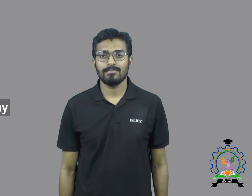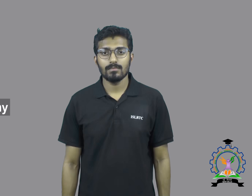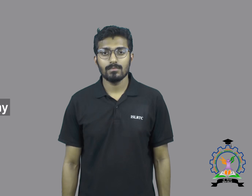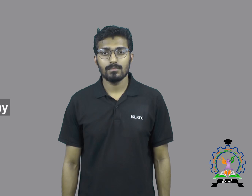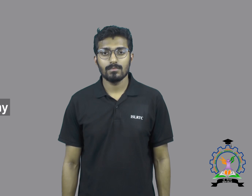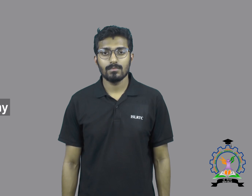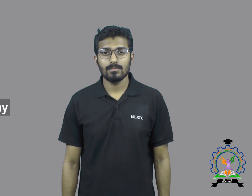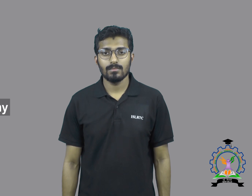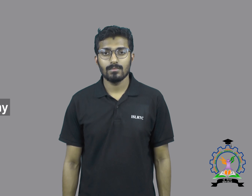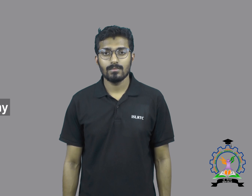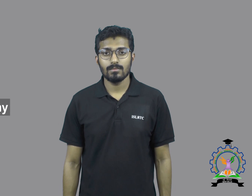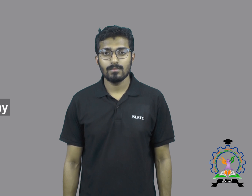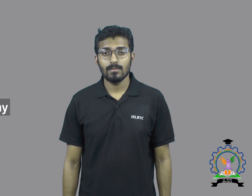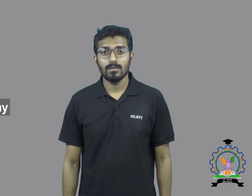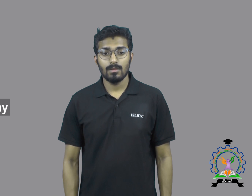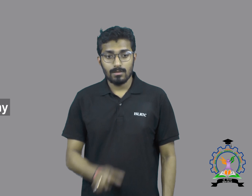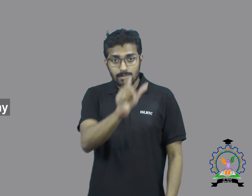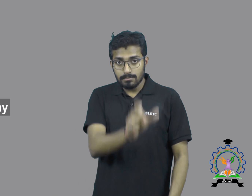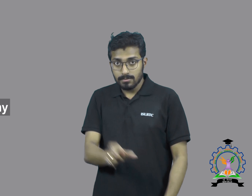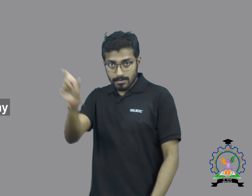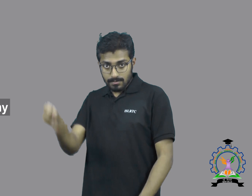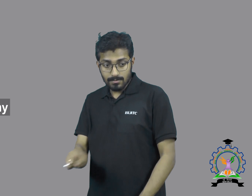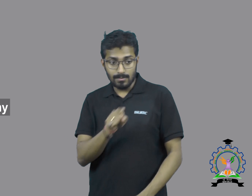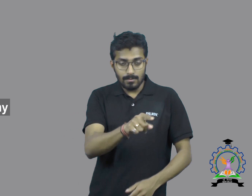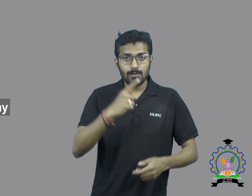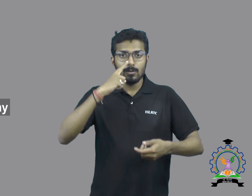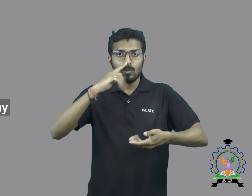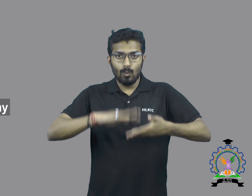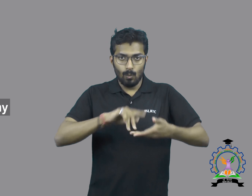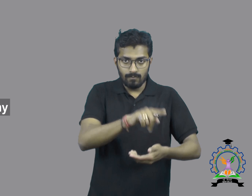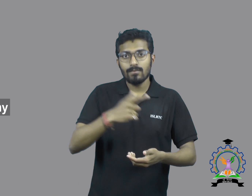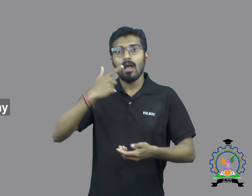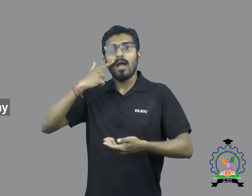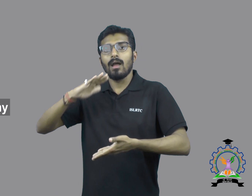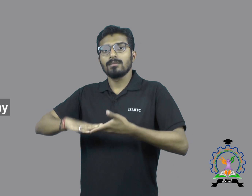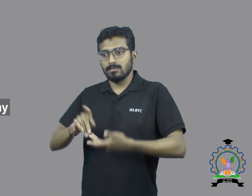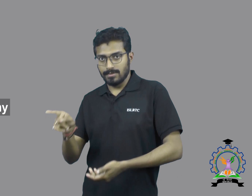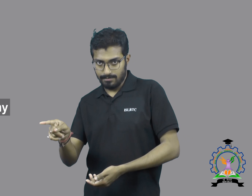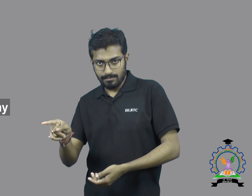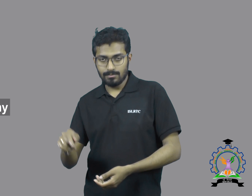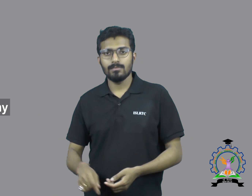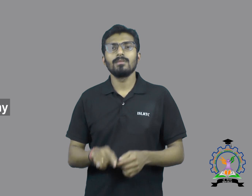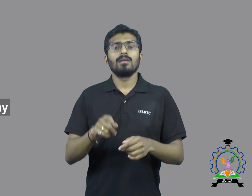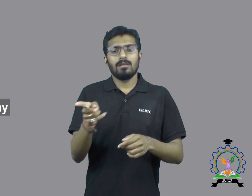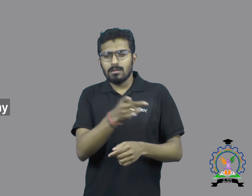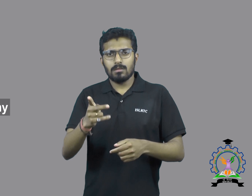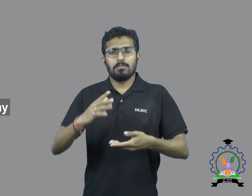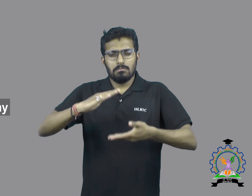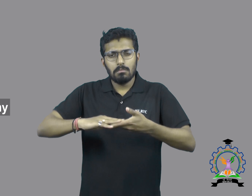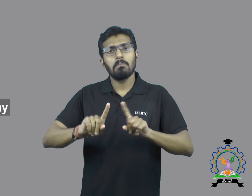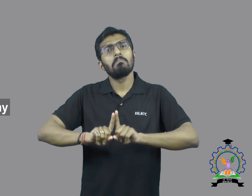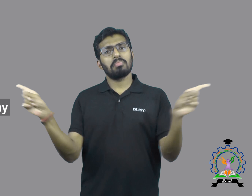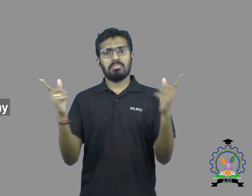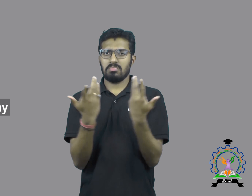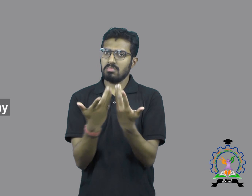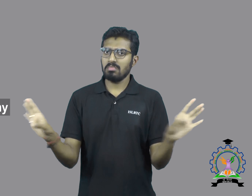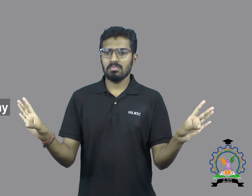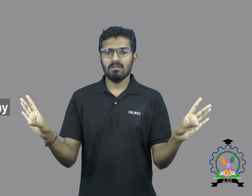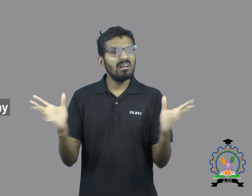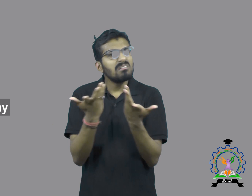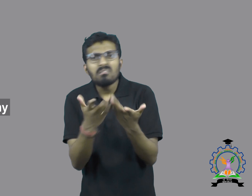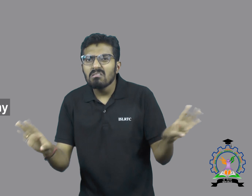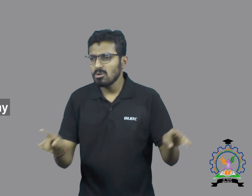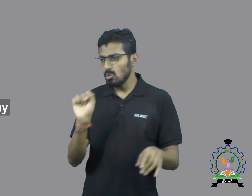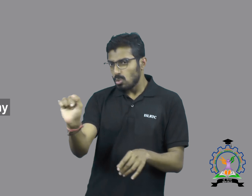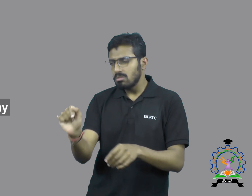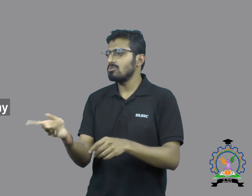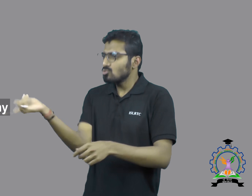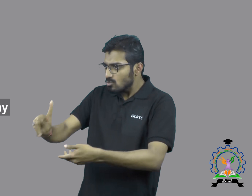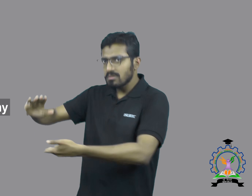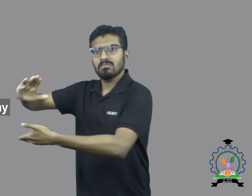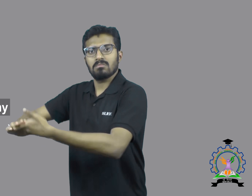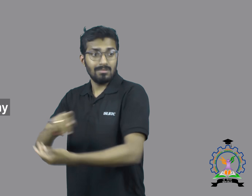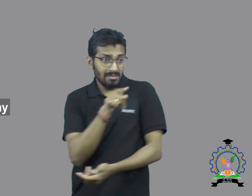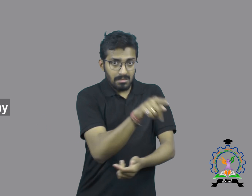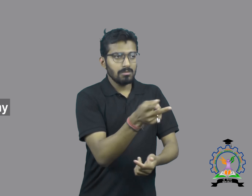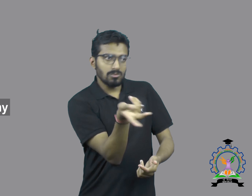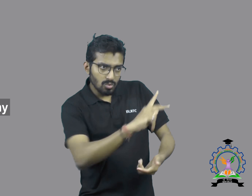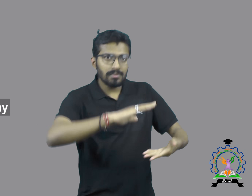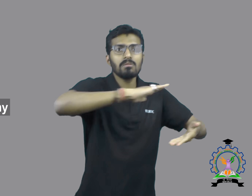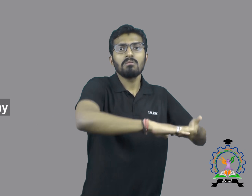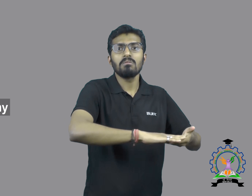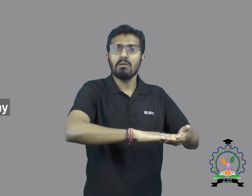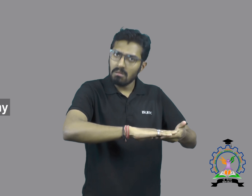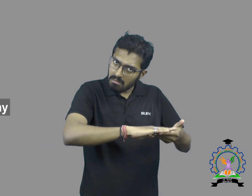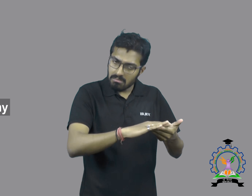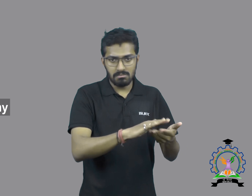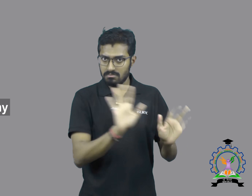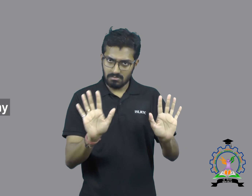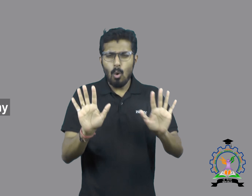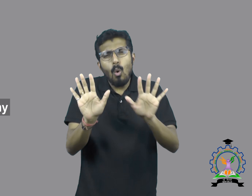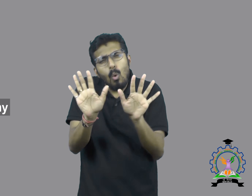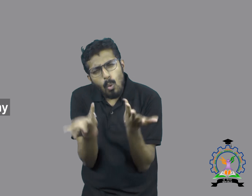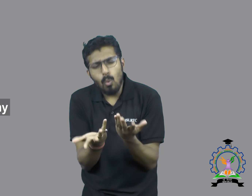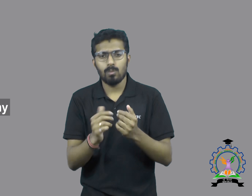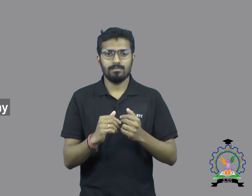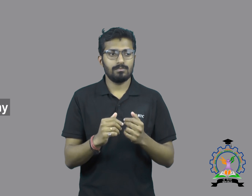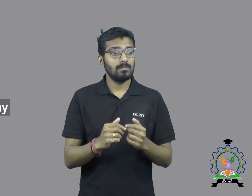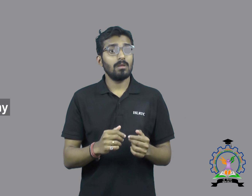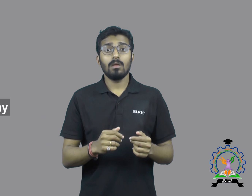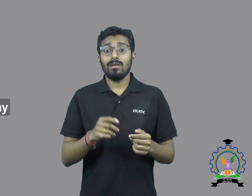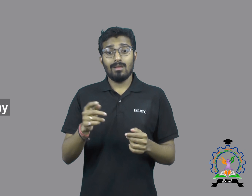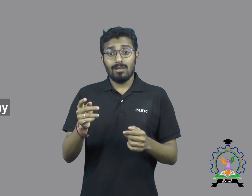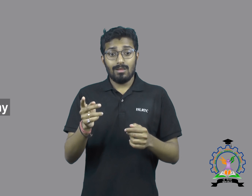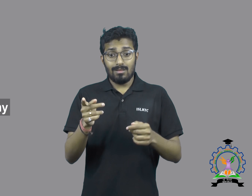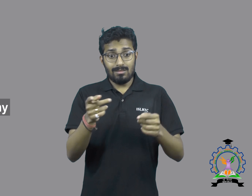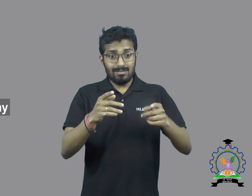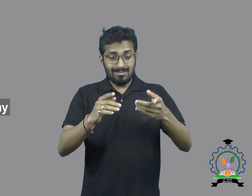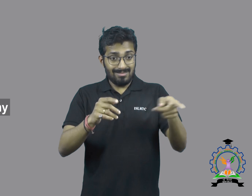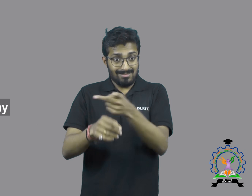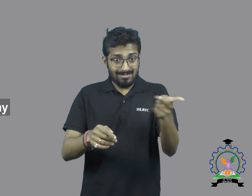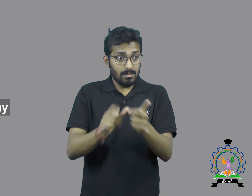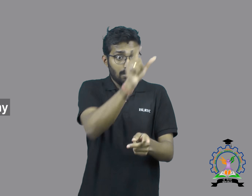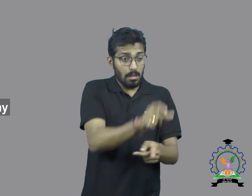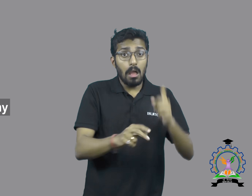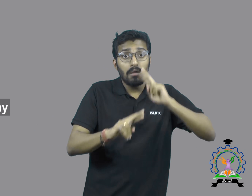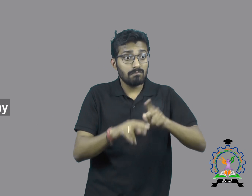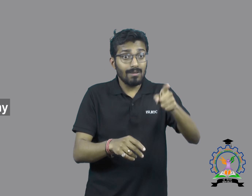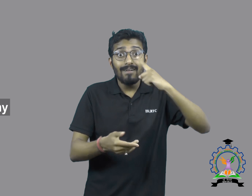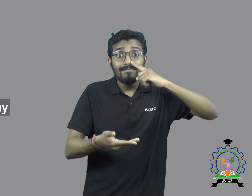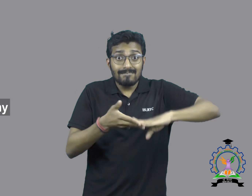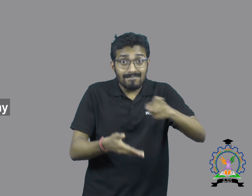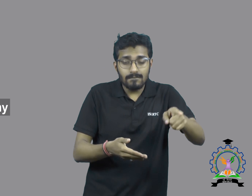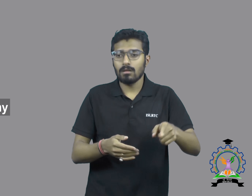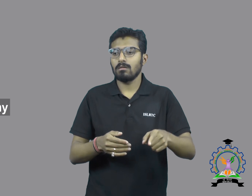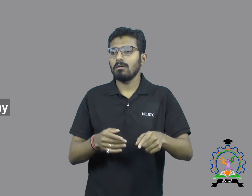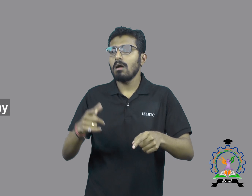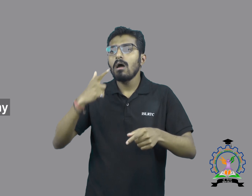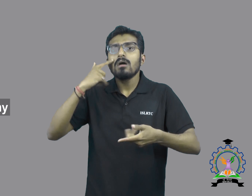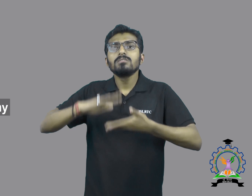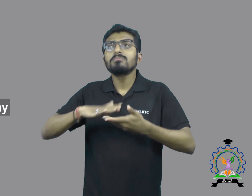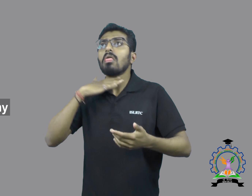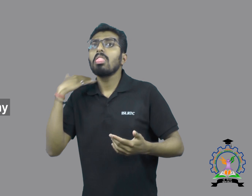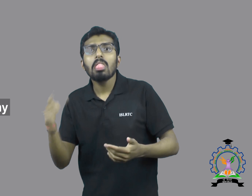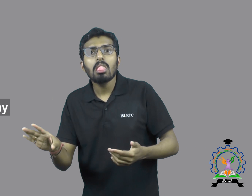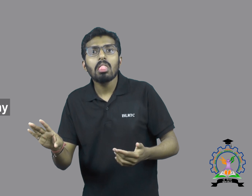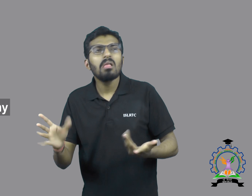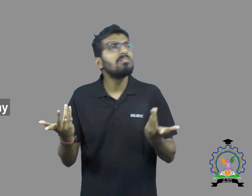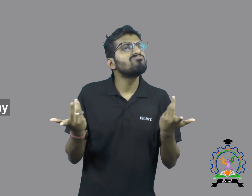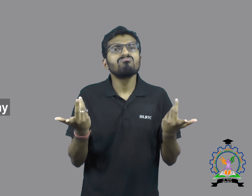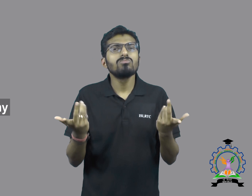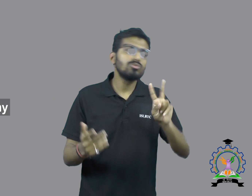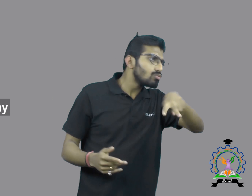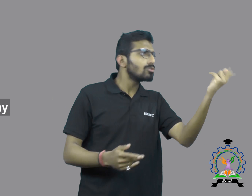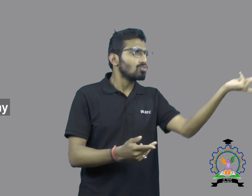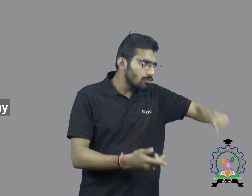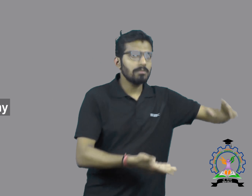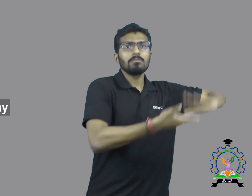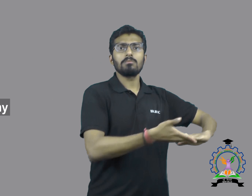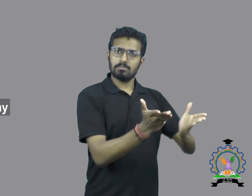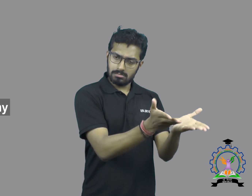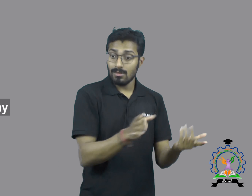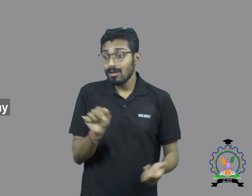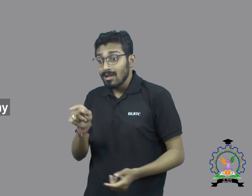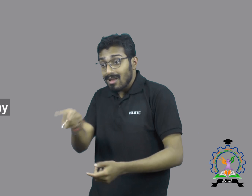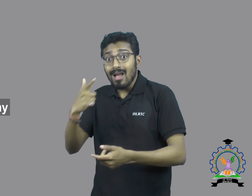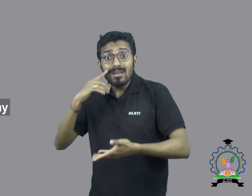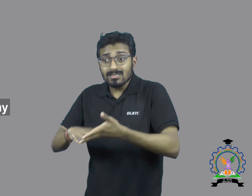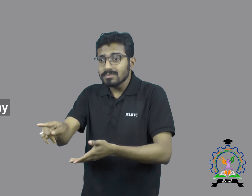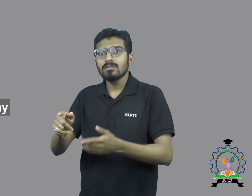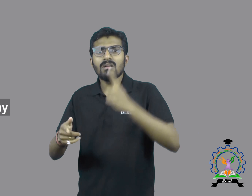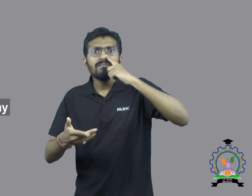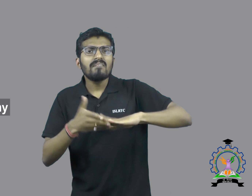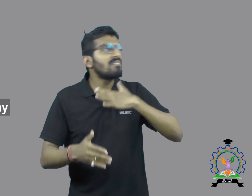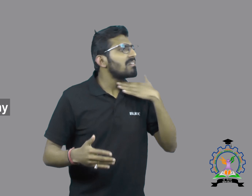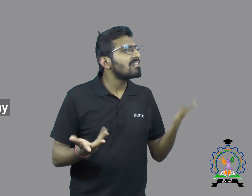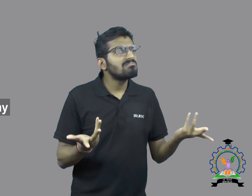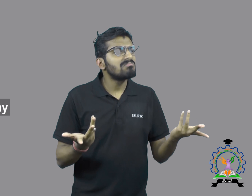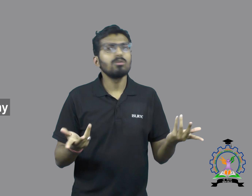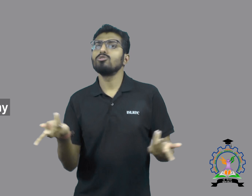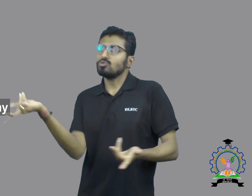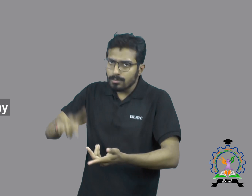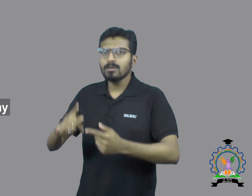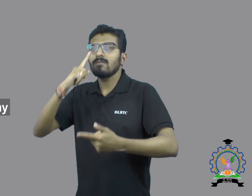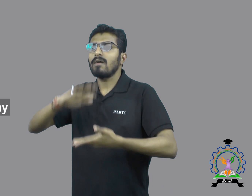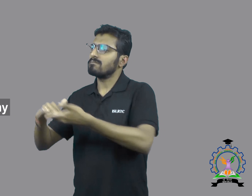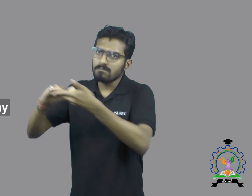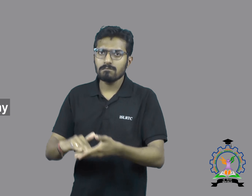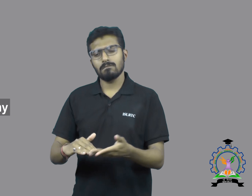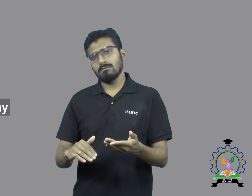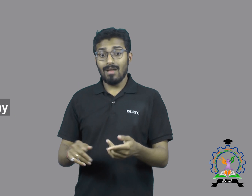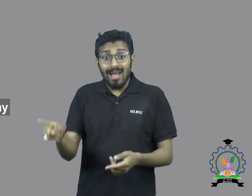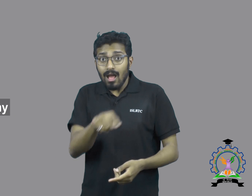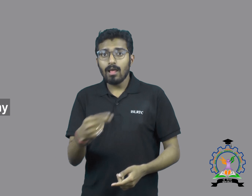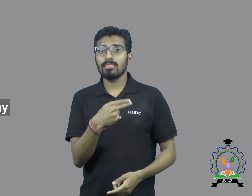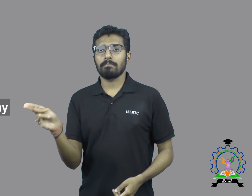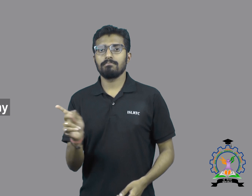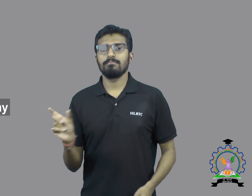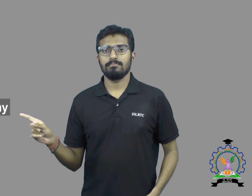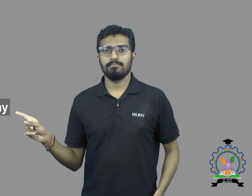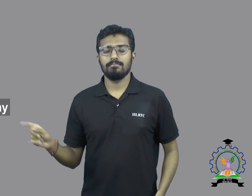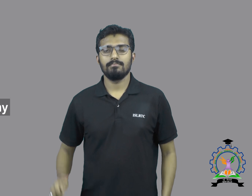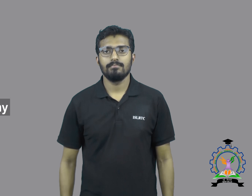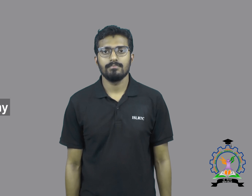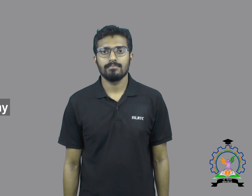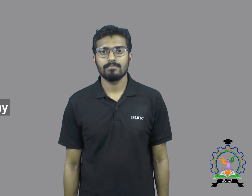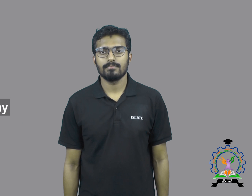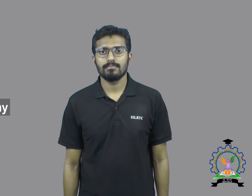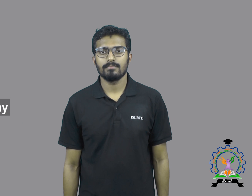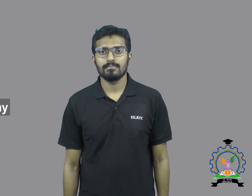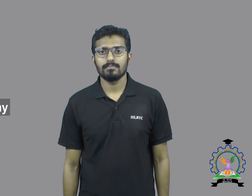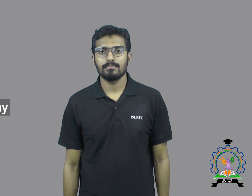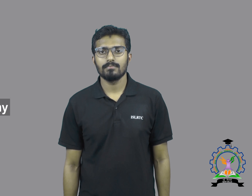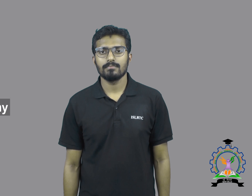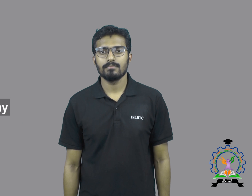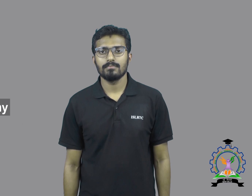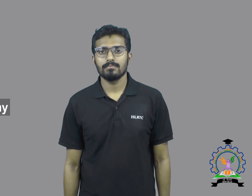Serial Monogamy